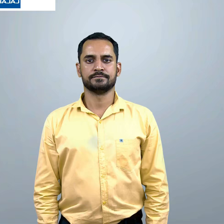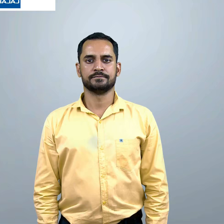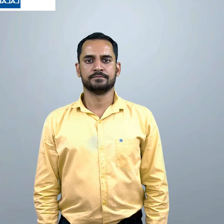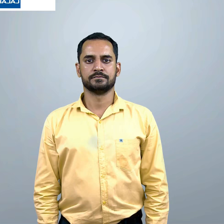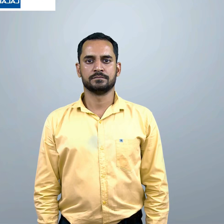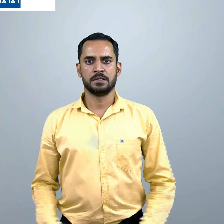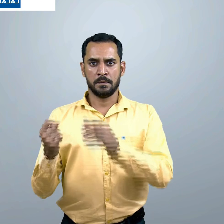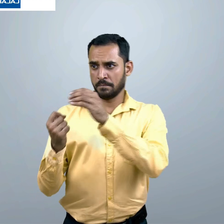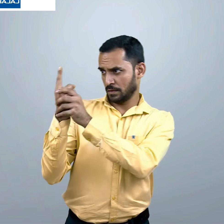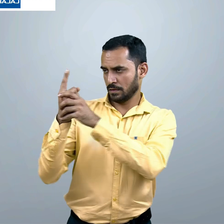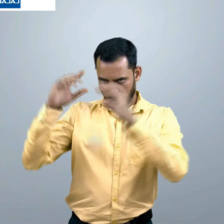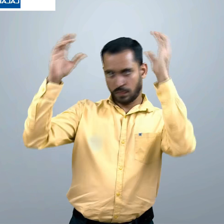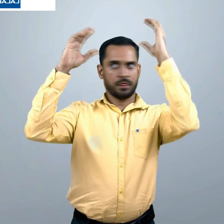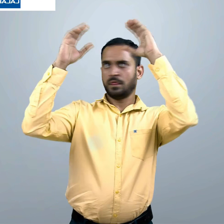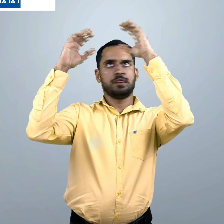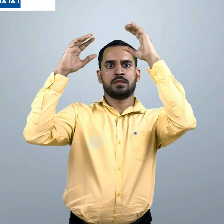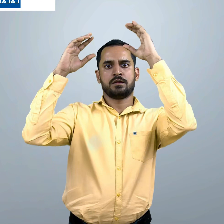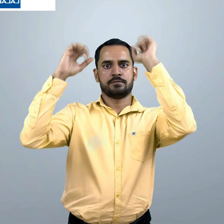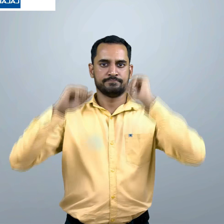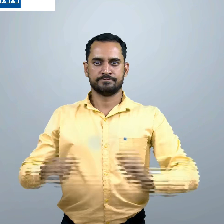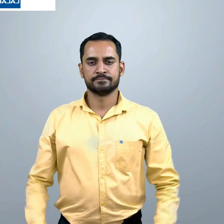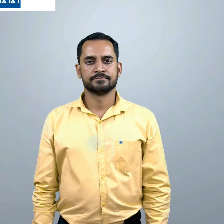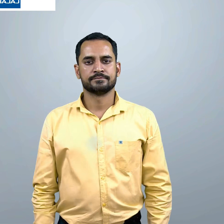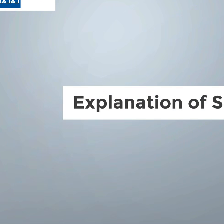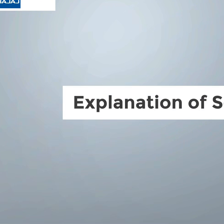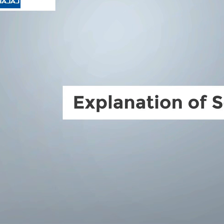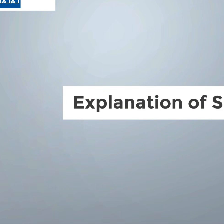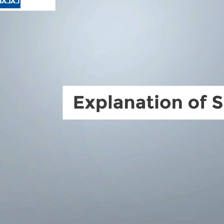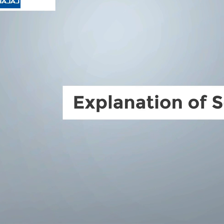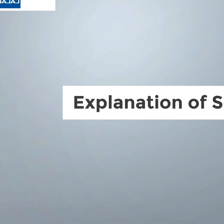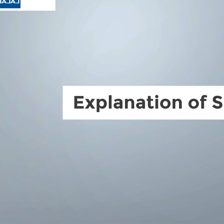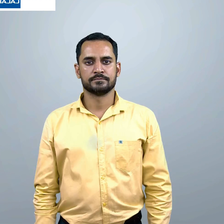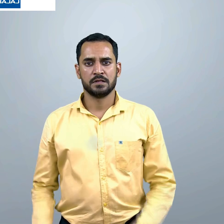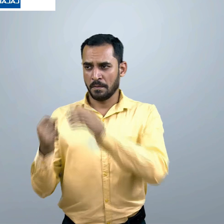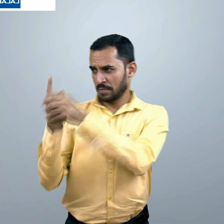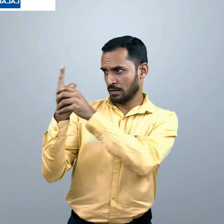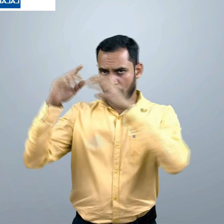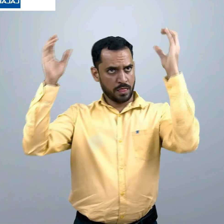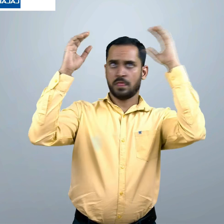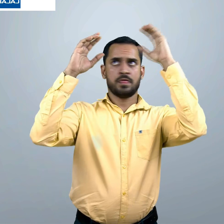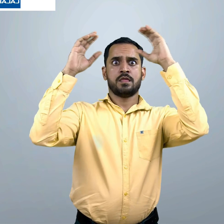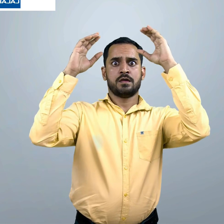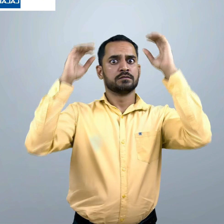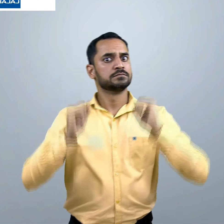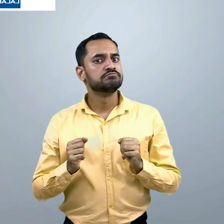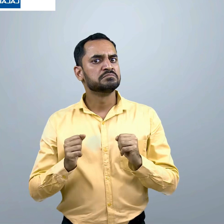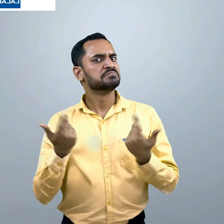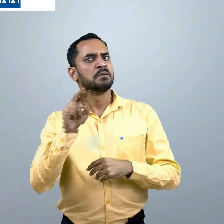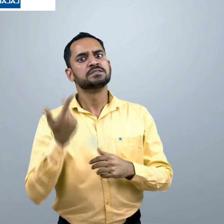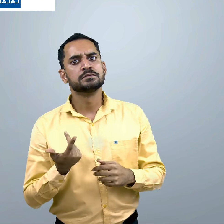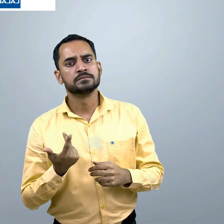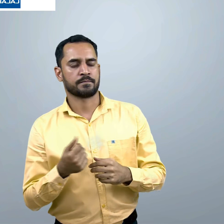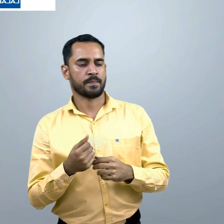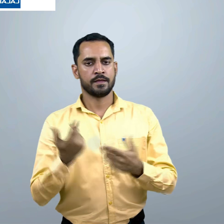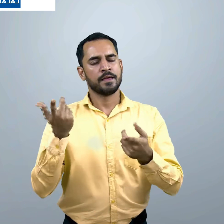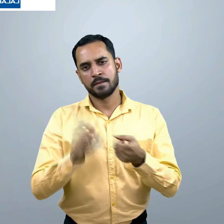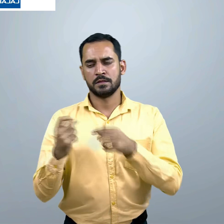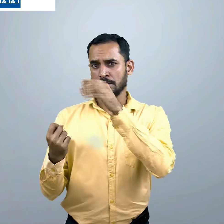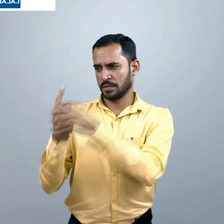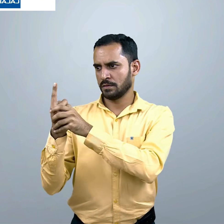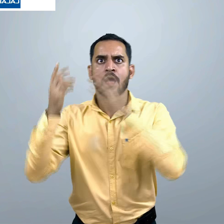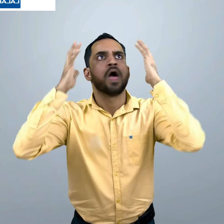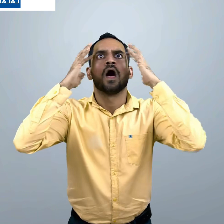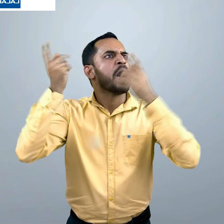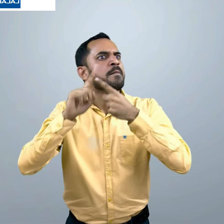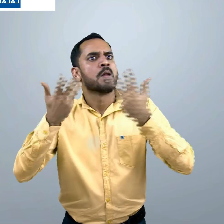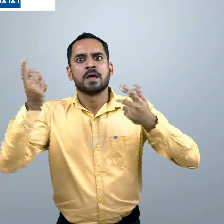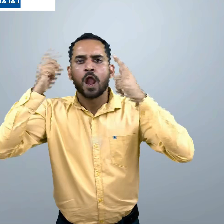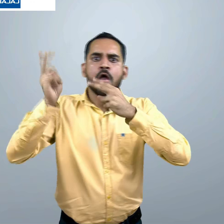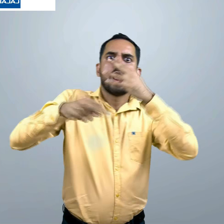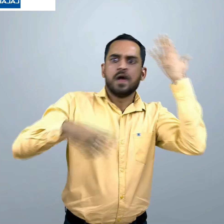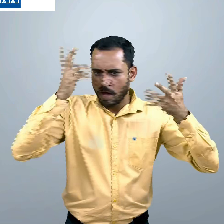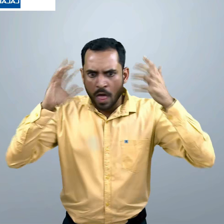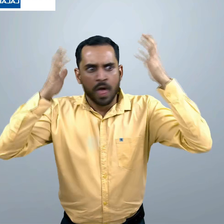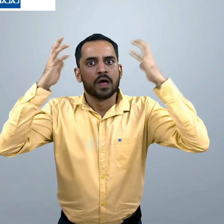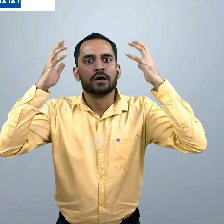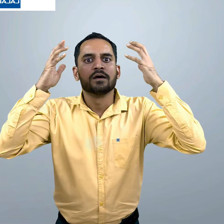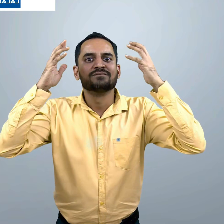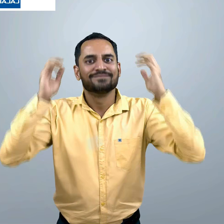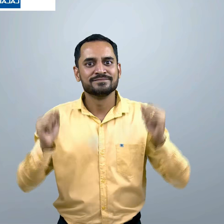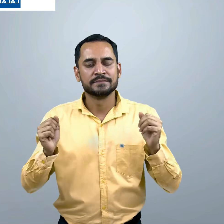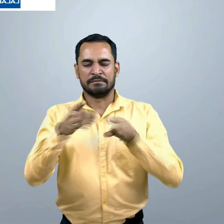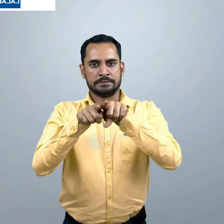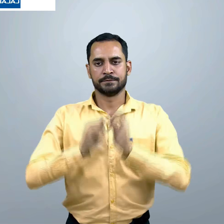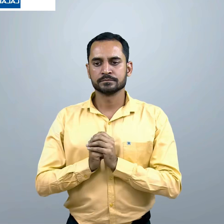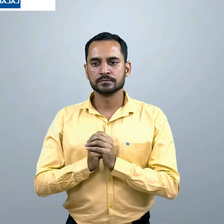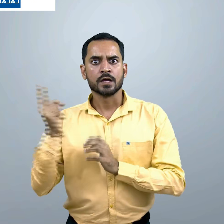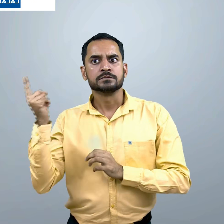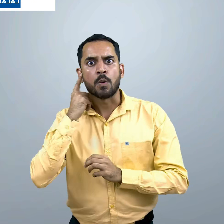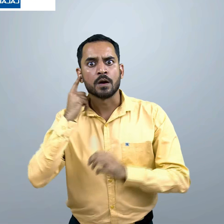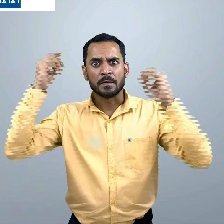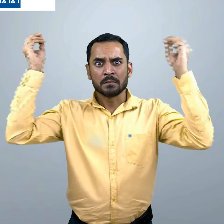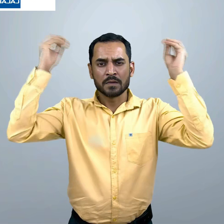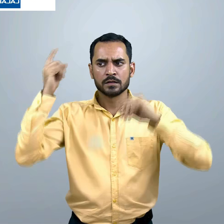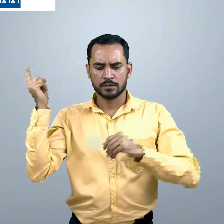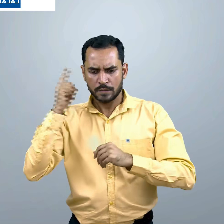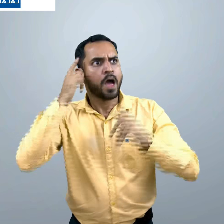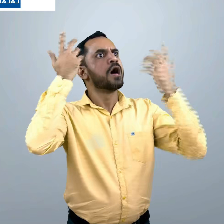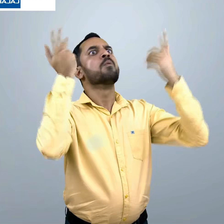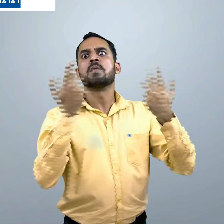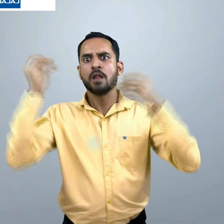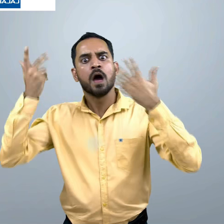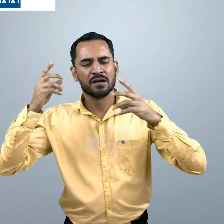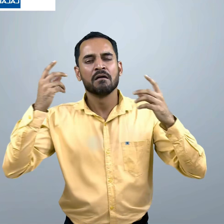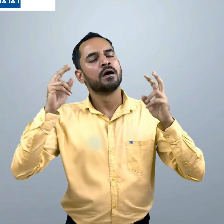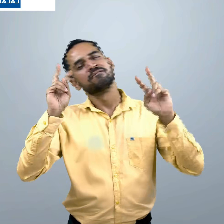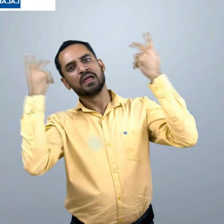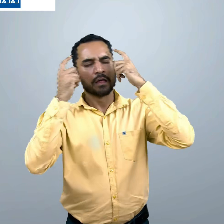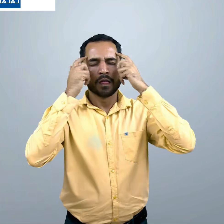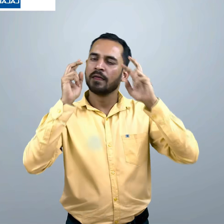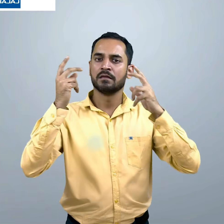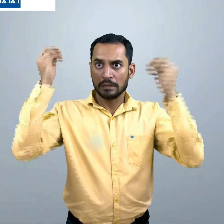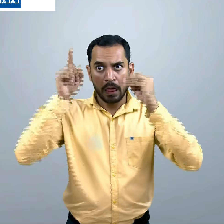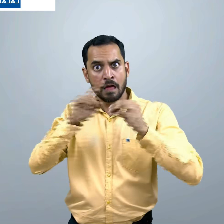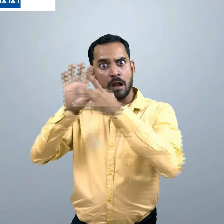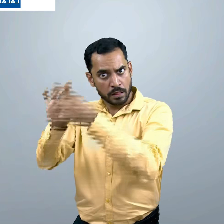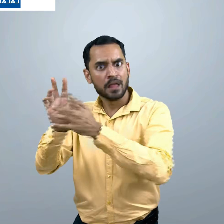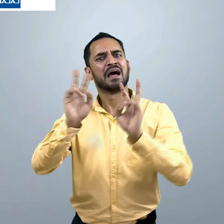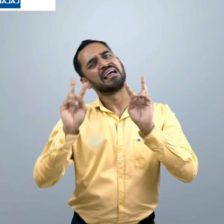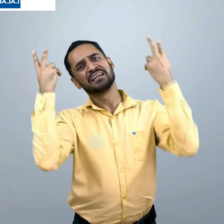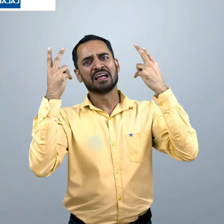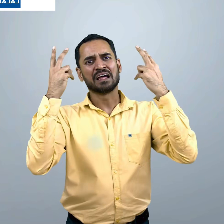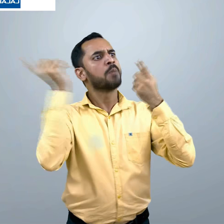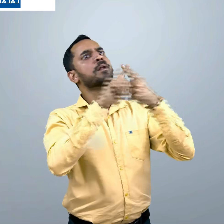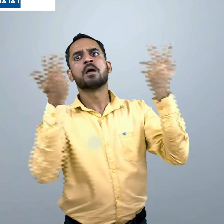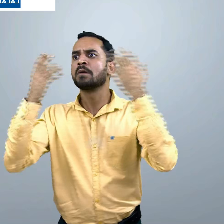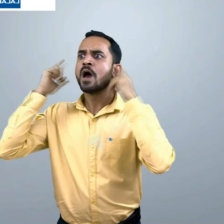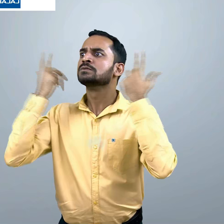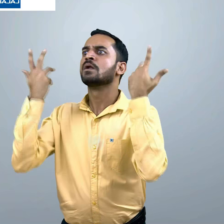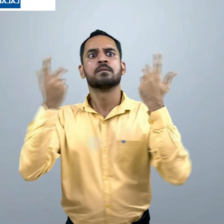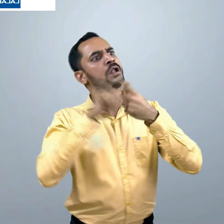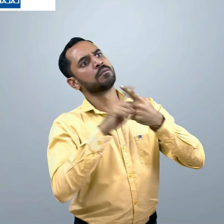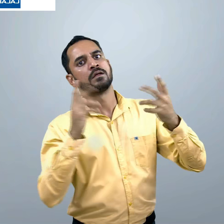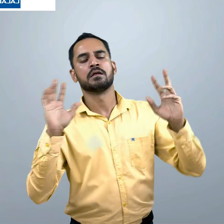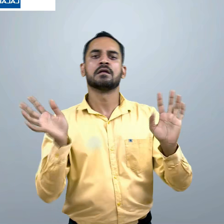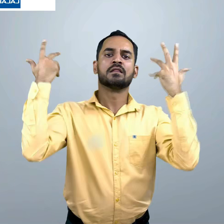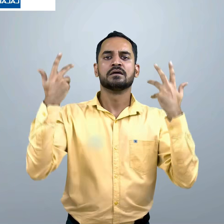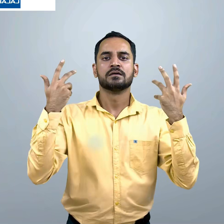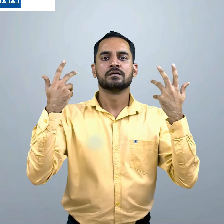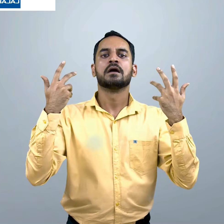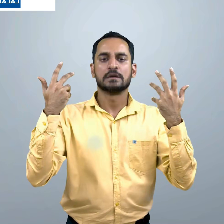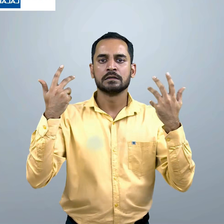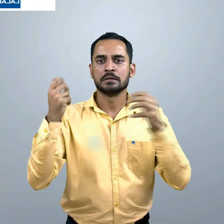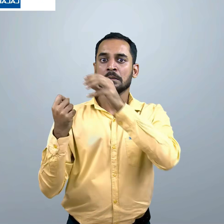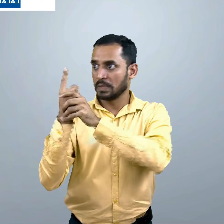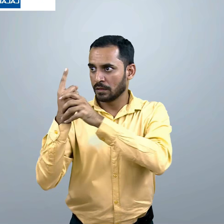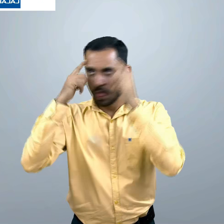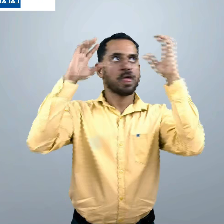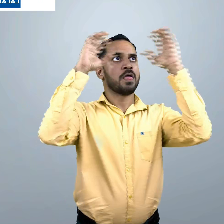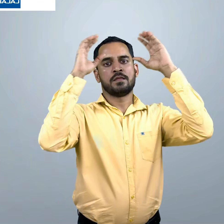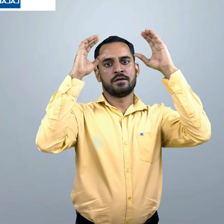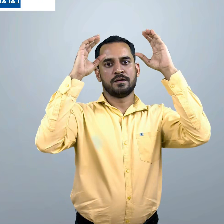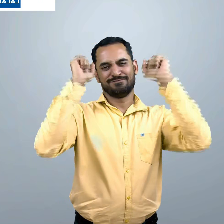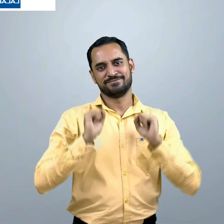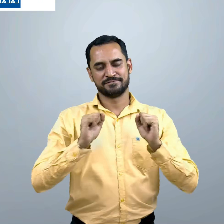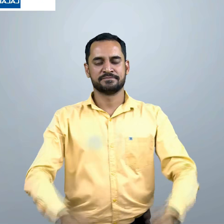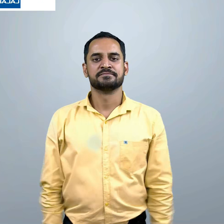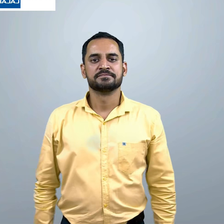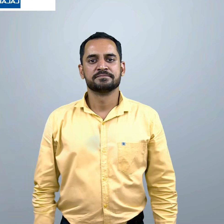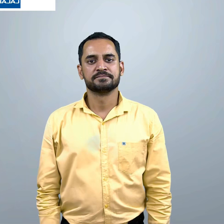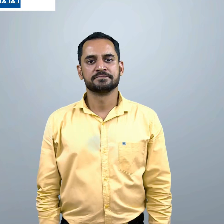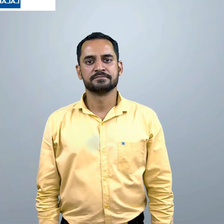Schizophrenia